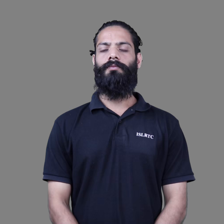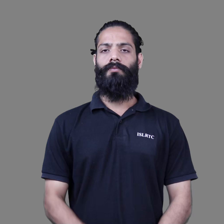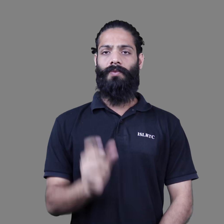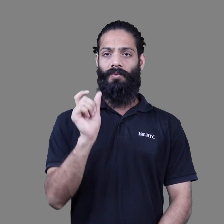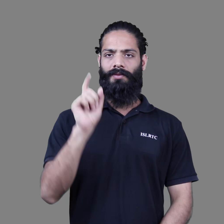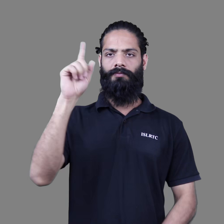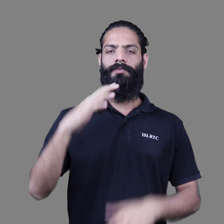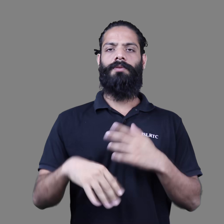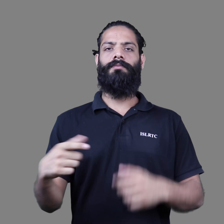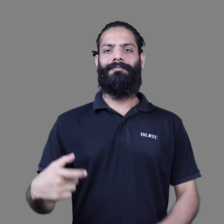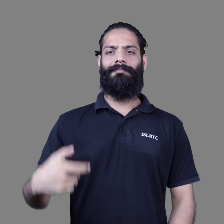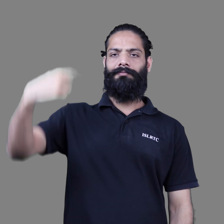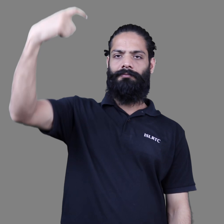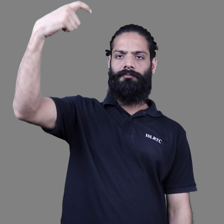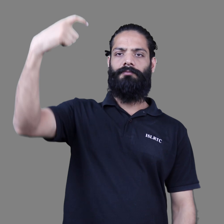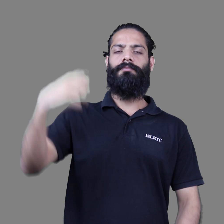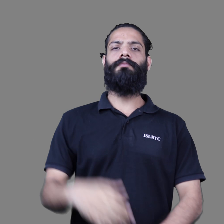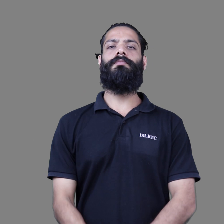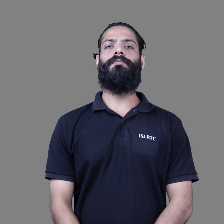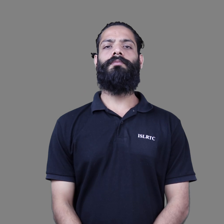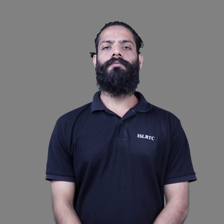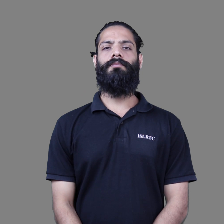Tower